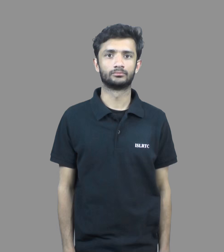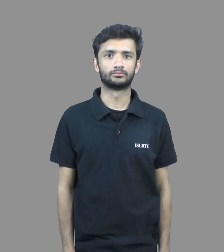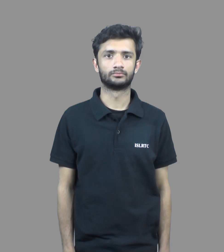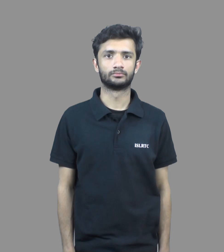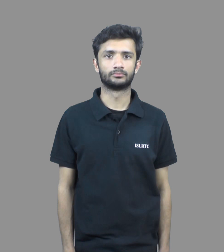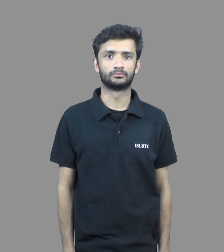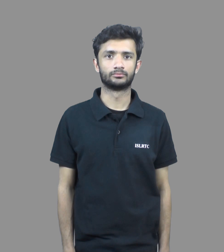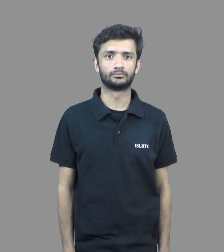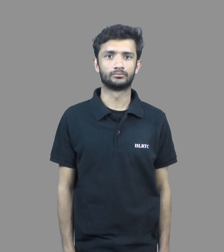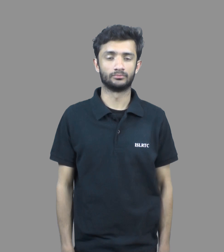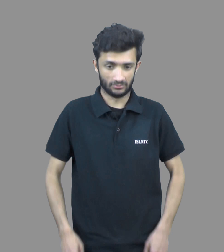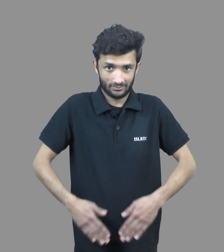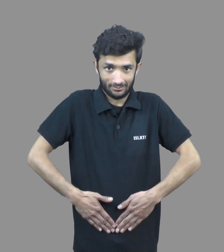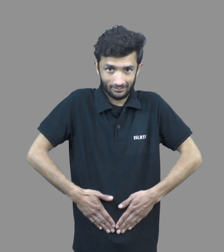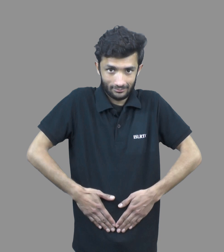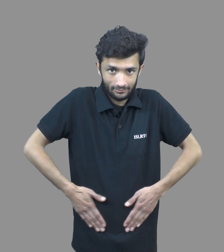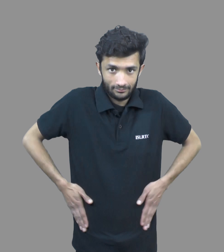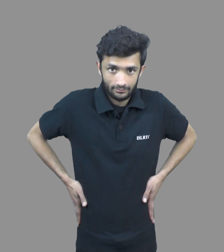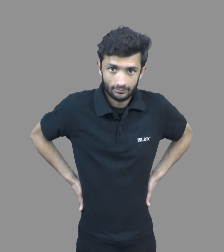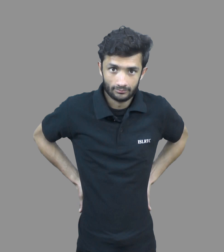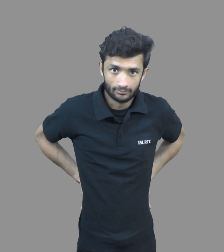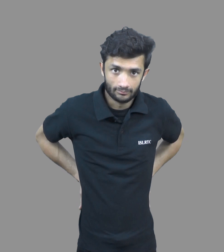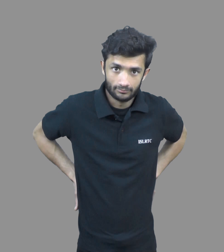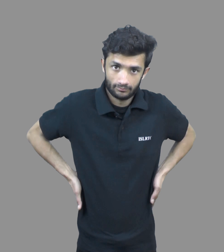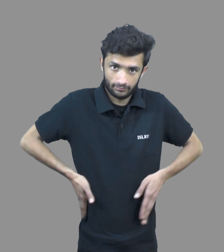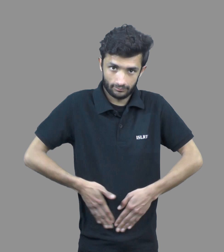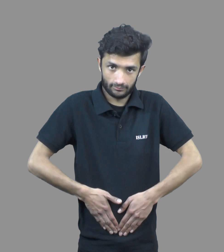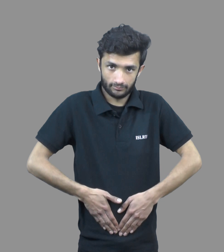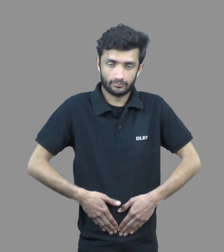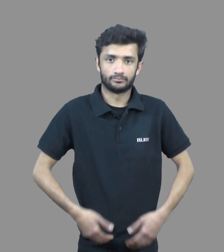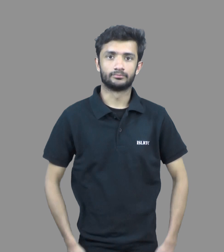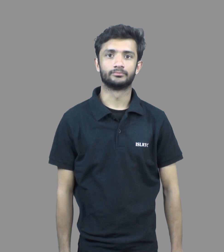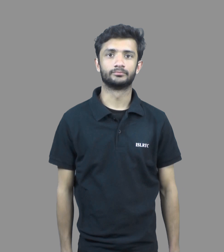Waist